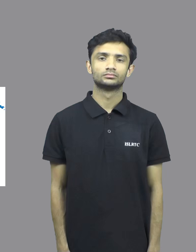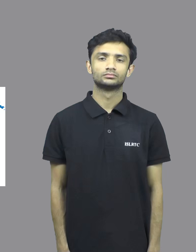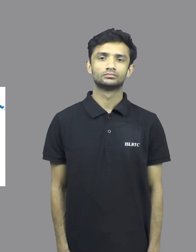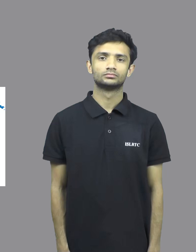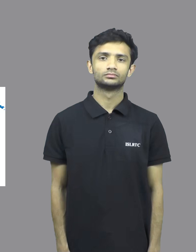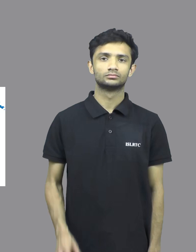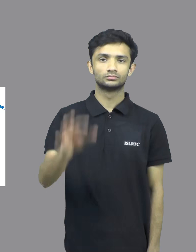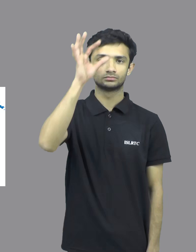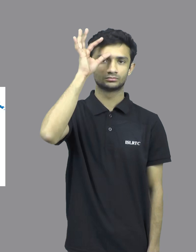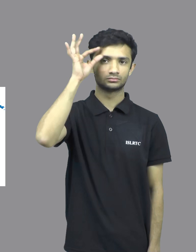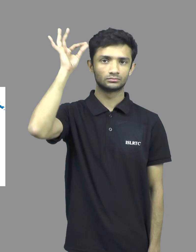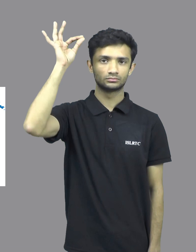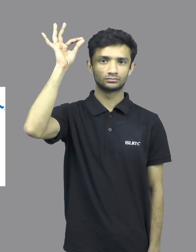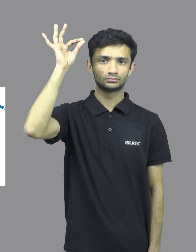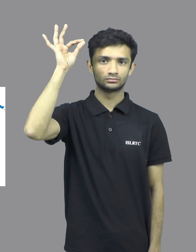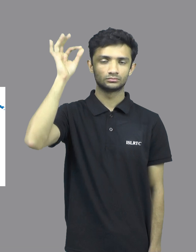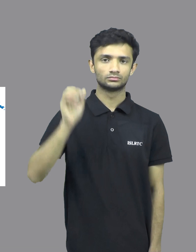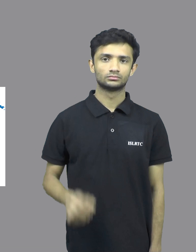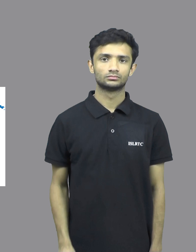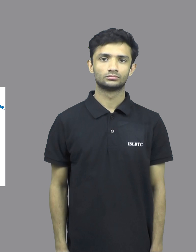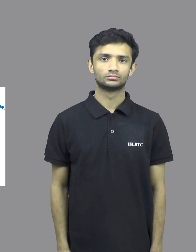Tunisia